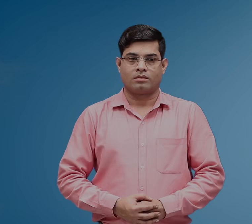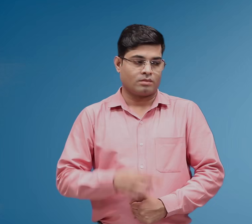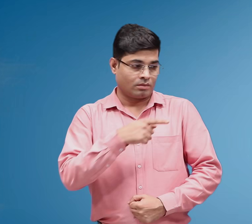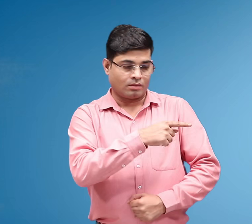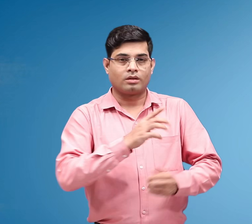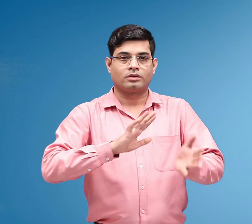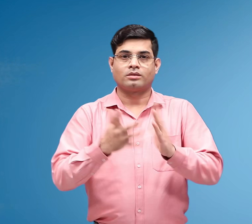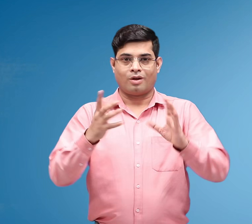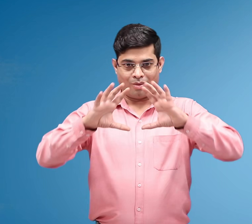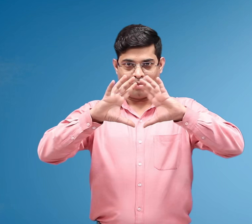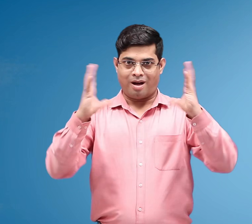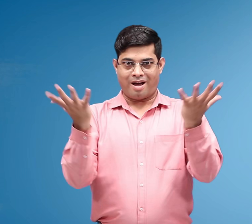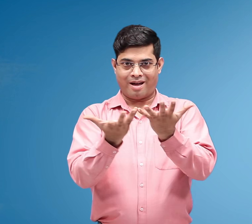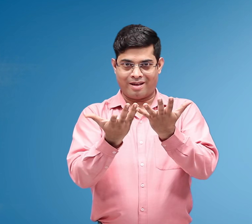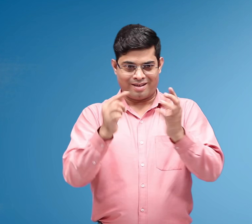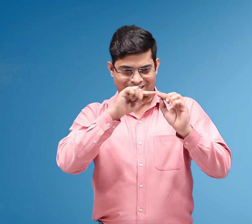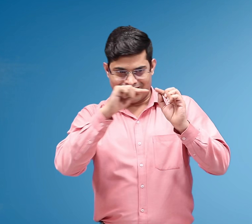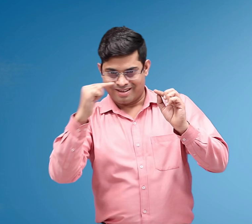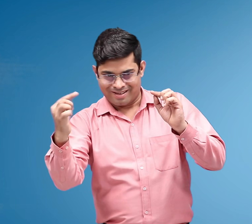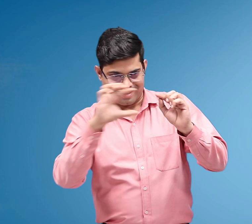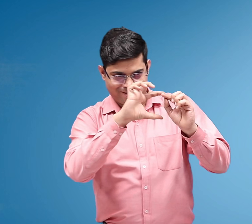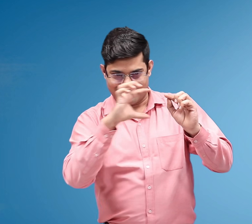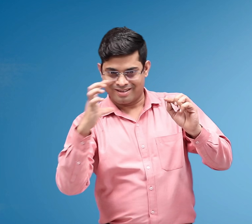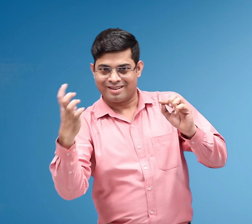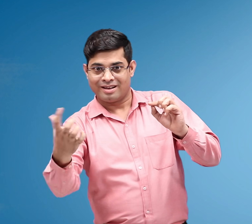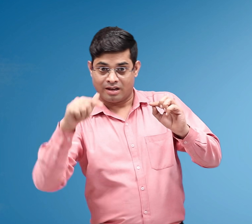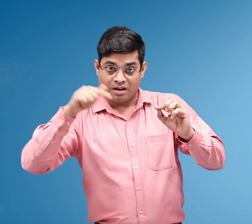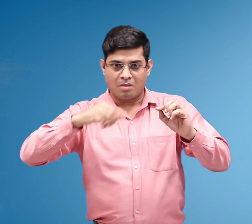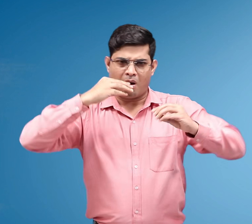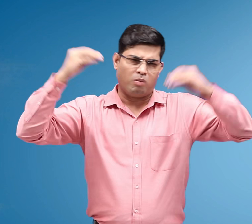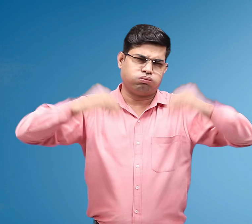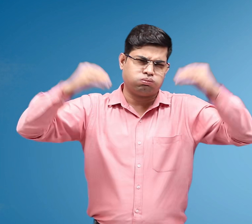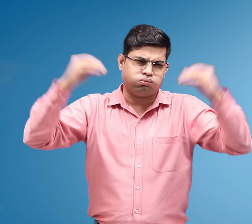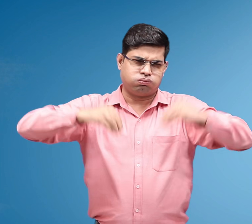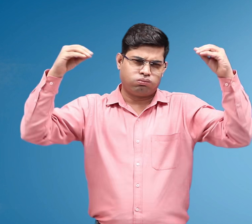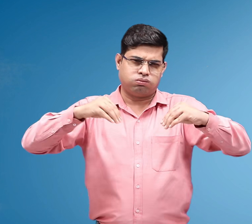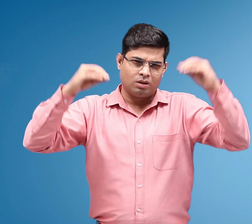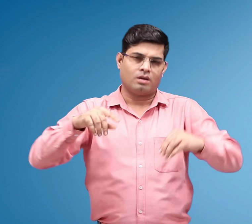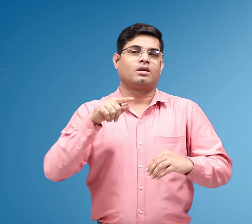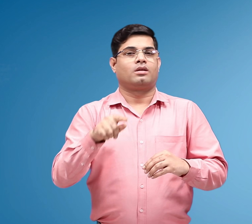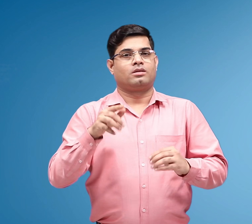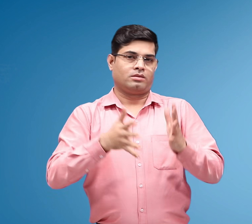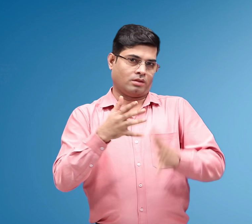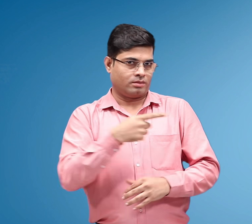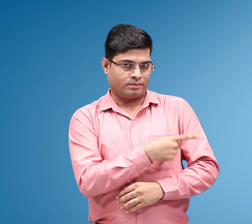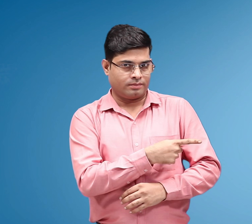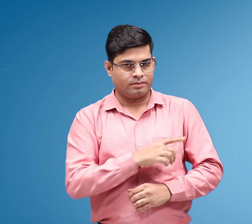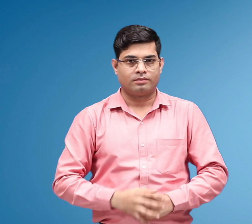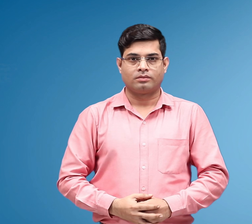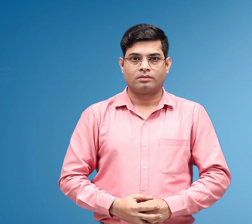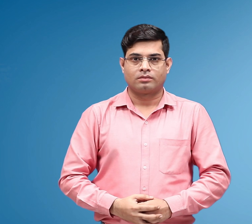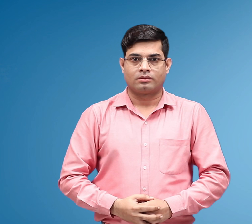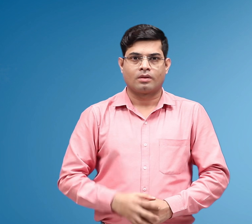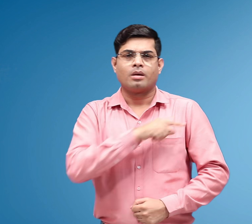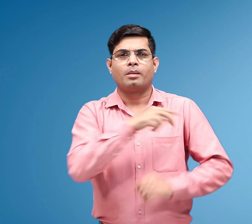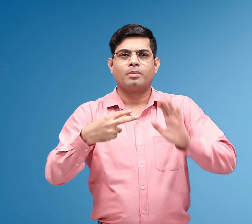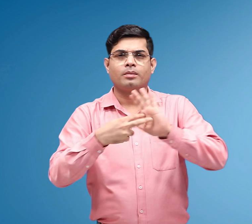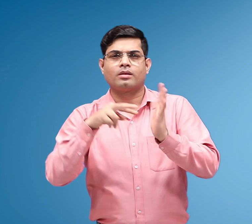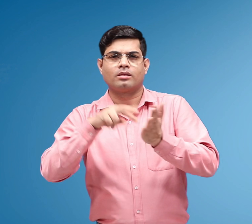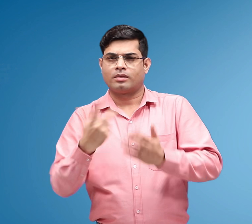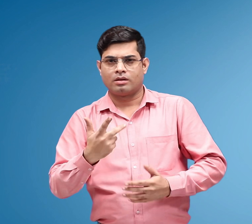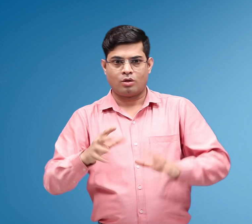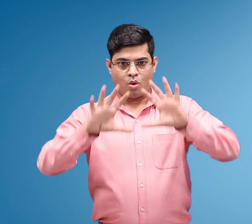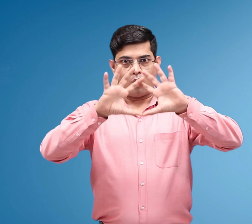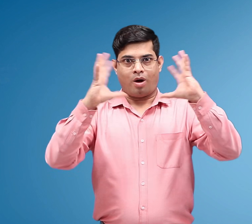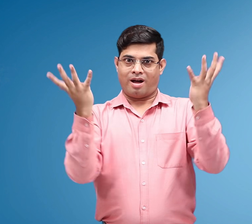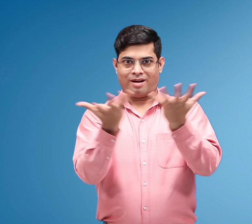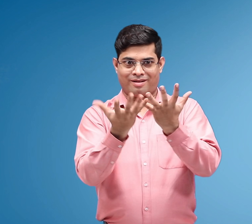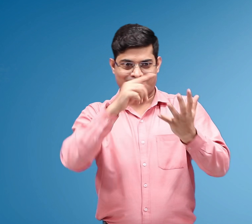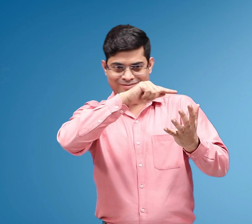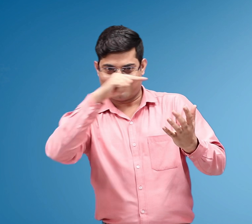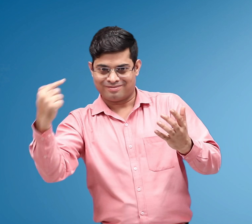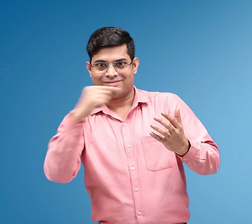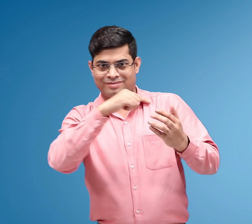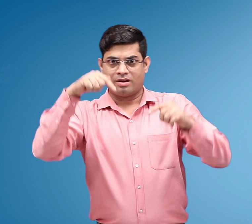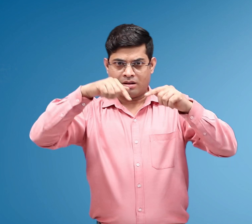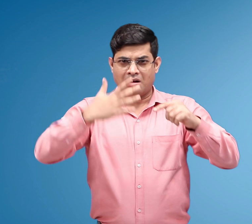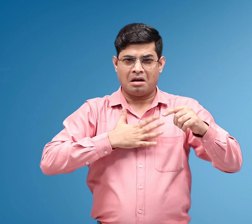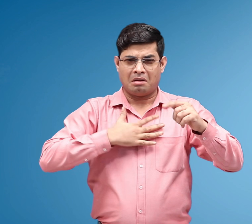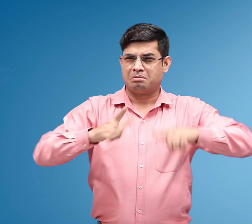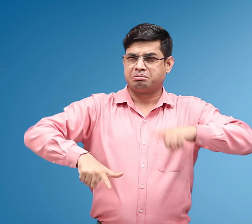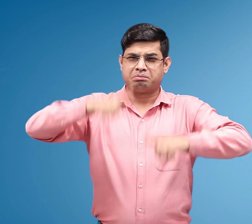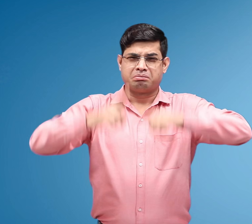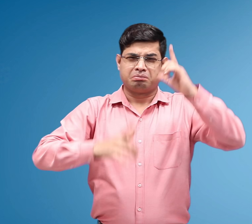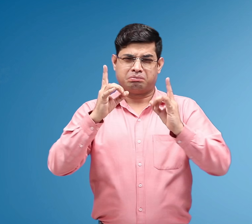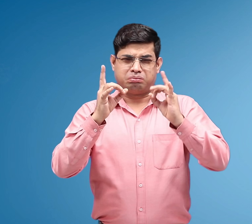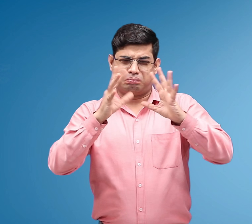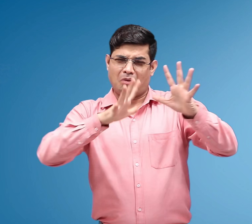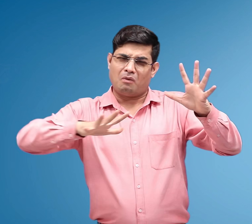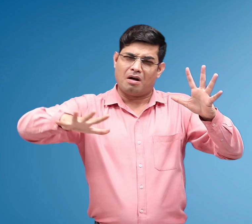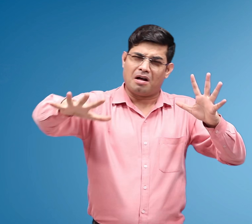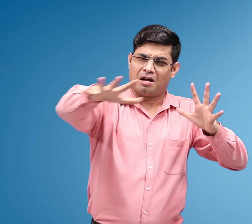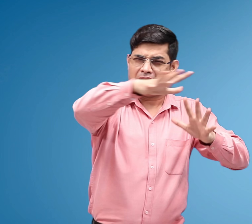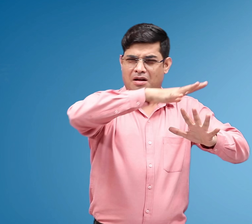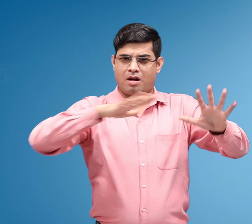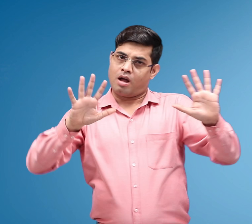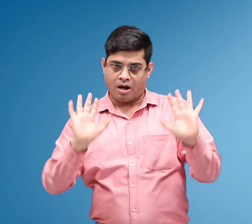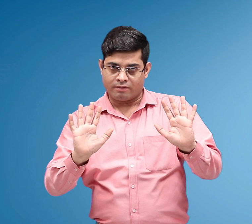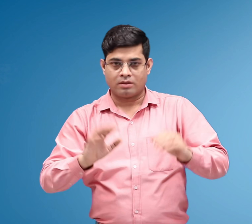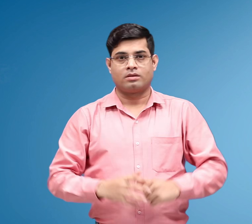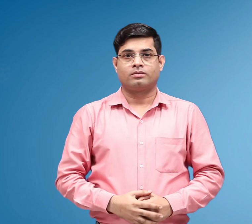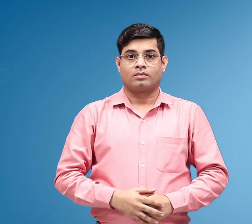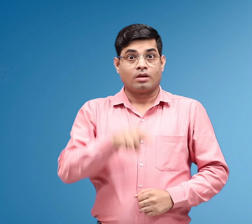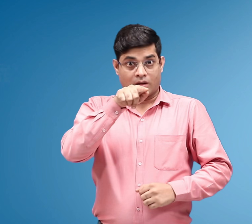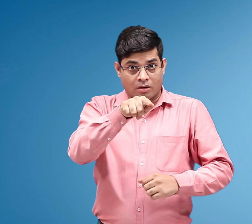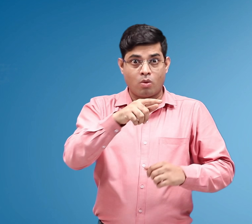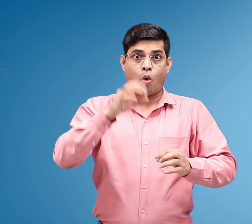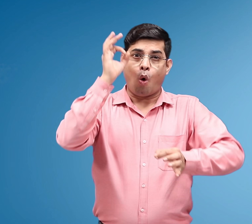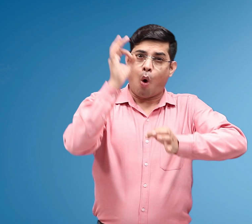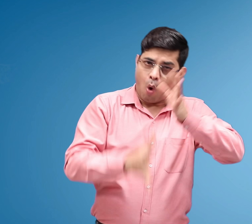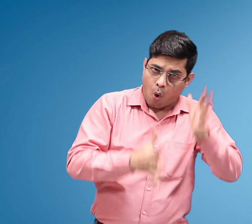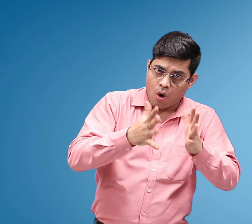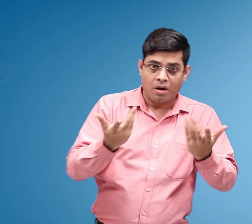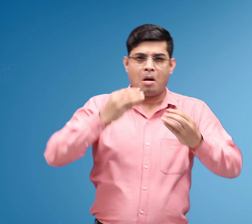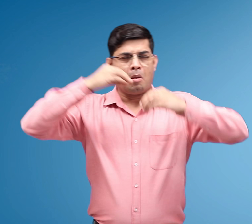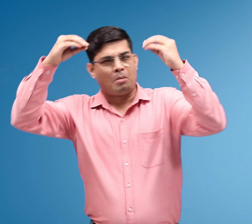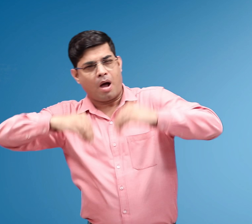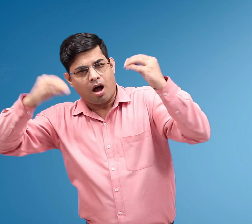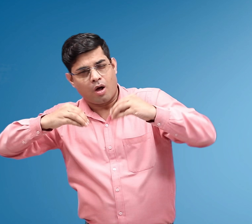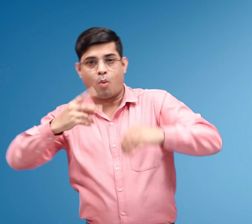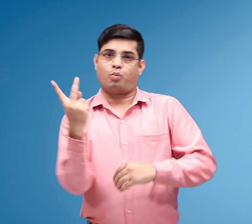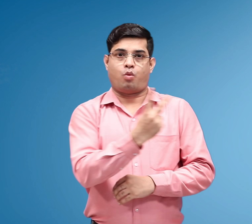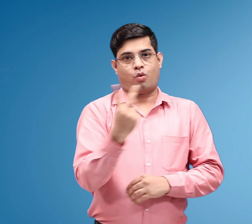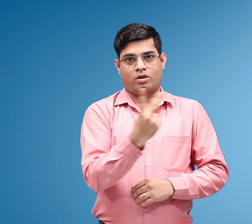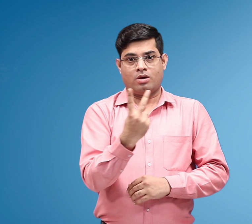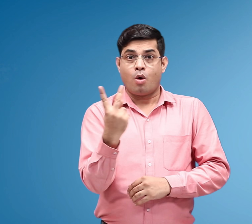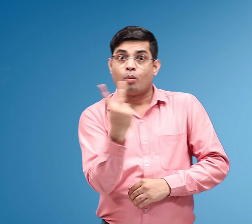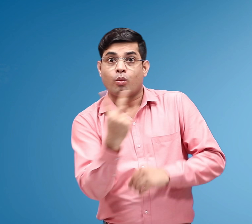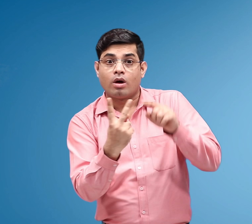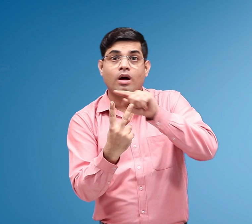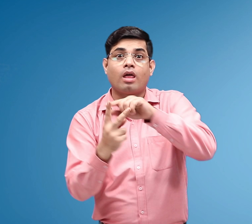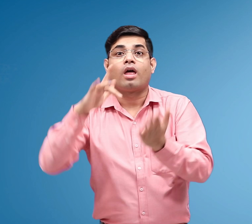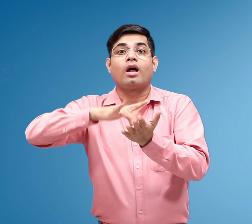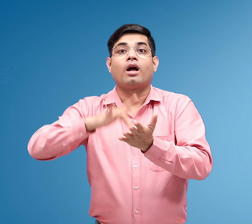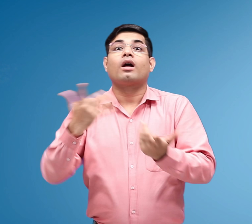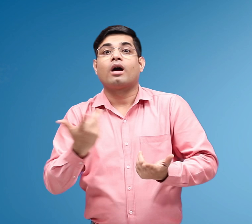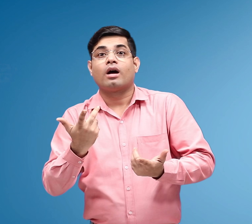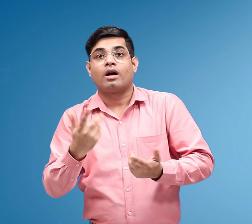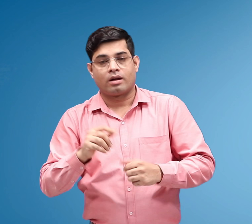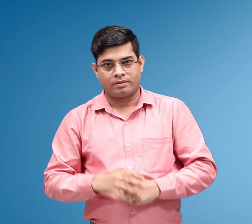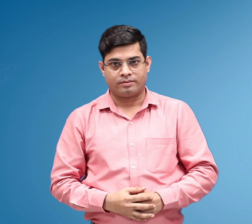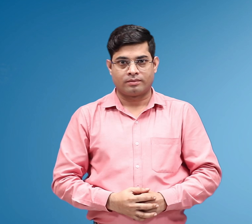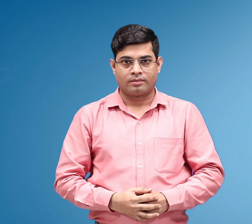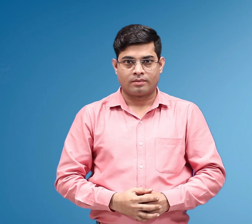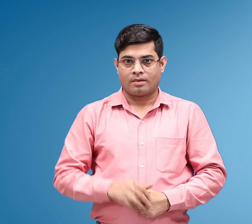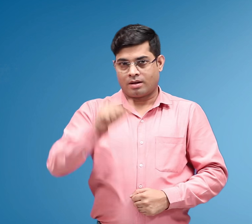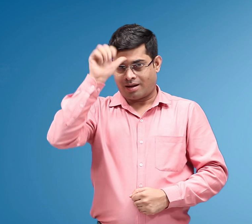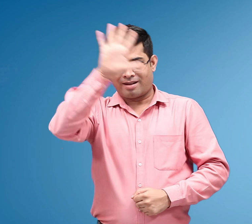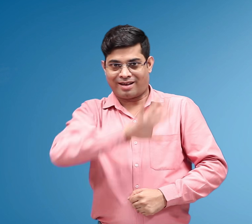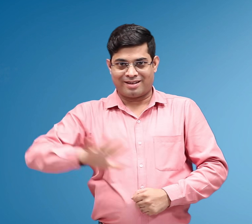Tropical rainforest. This sound refers to tropical rainforest. These are forests in the tropical region of the world where there is a hot climate and lots of rainfall.